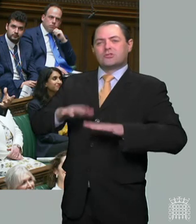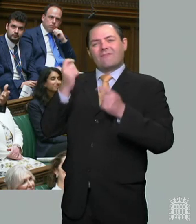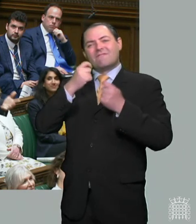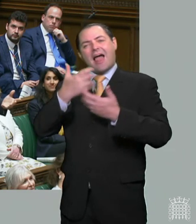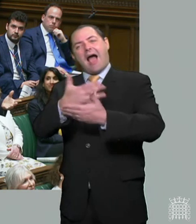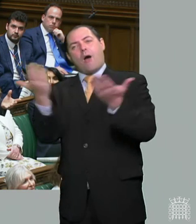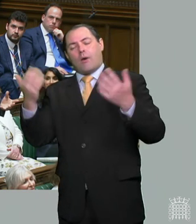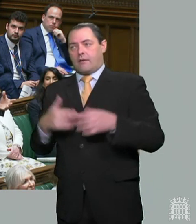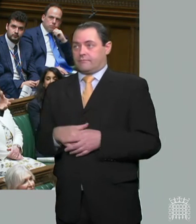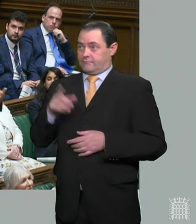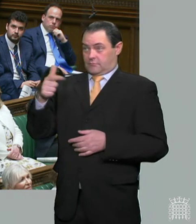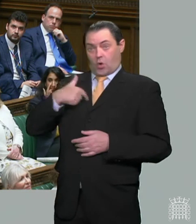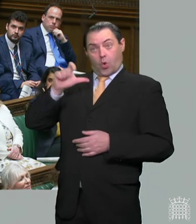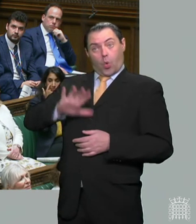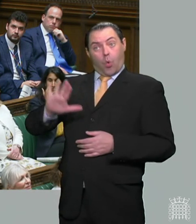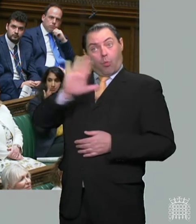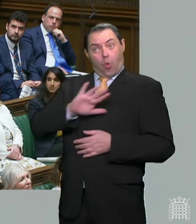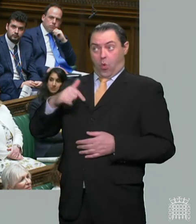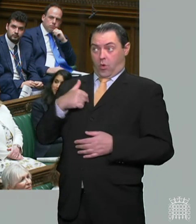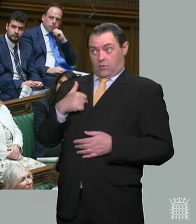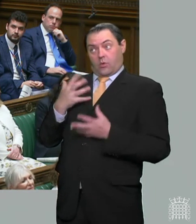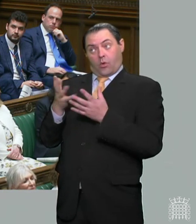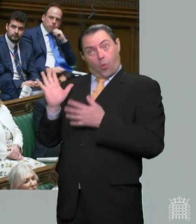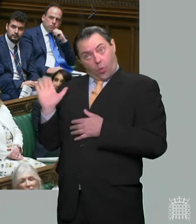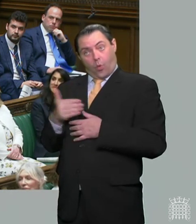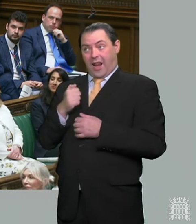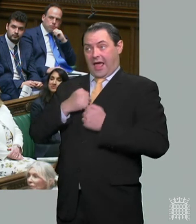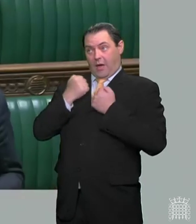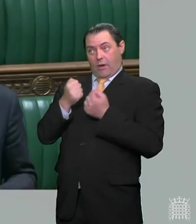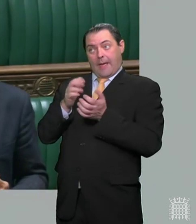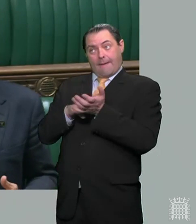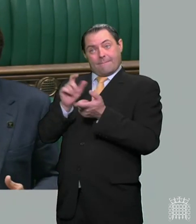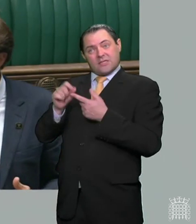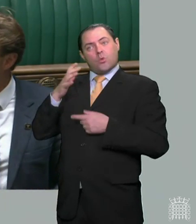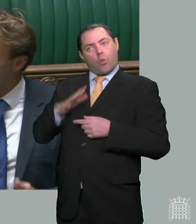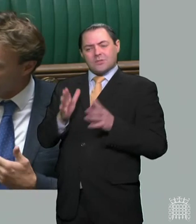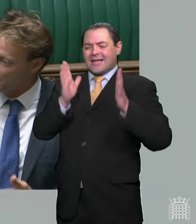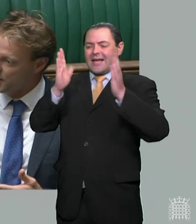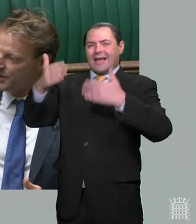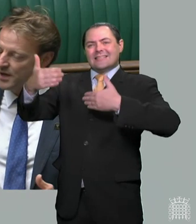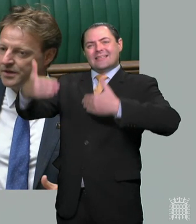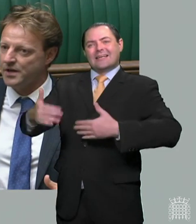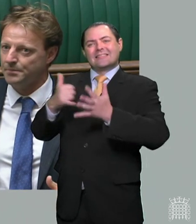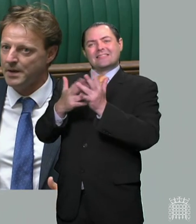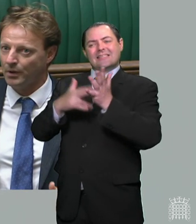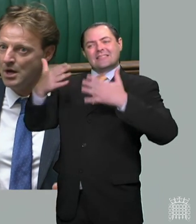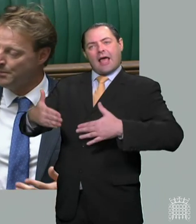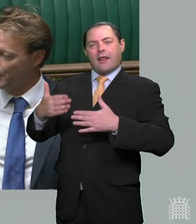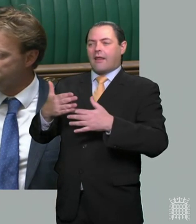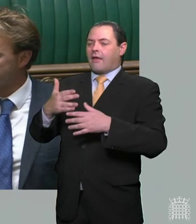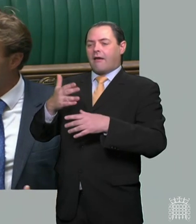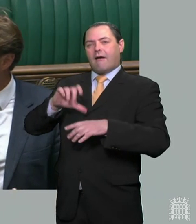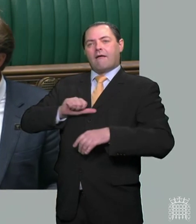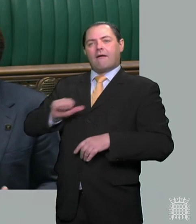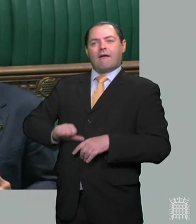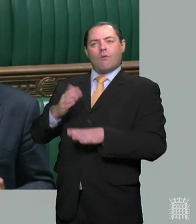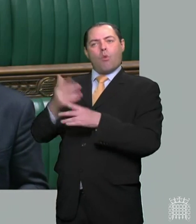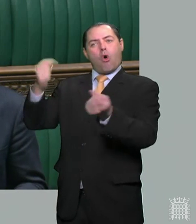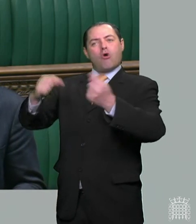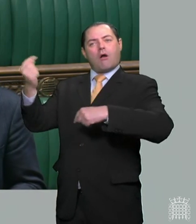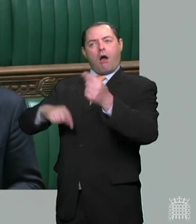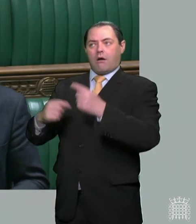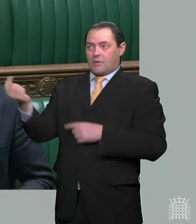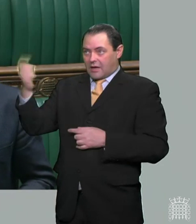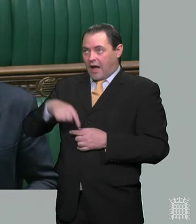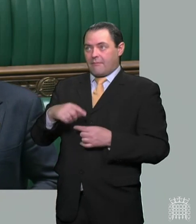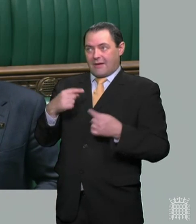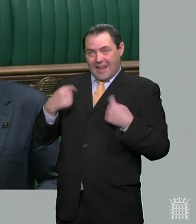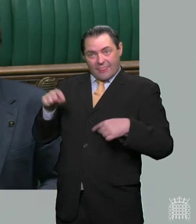I am joined by all of Cornwall’s MPs in pressing the Home Secretary to renew the seasonal agricultural workers scheme for next year—that is 30,000 people—and also to allow them to pick daffodils.